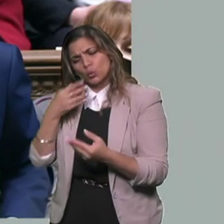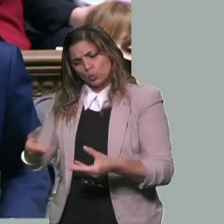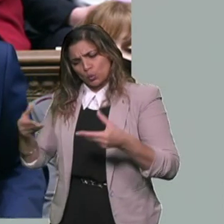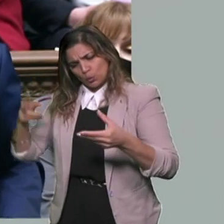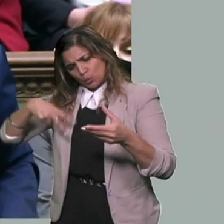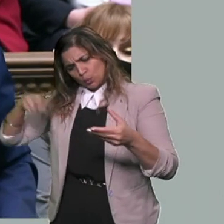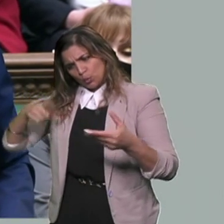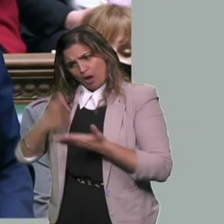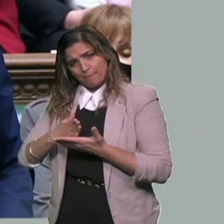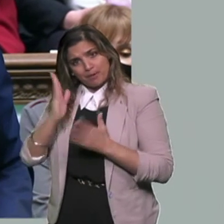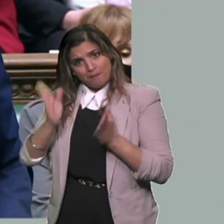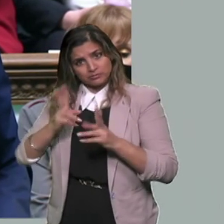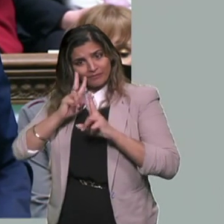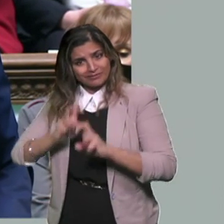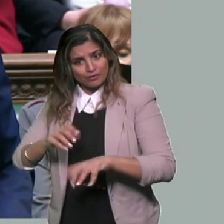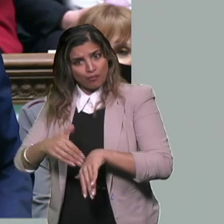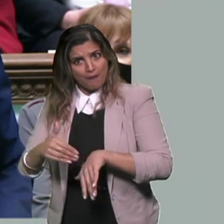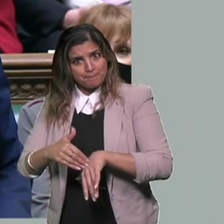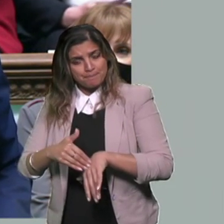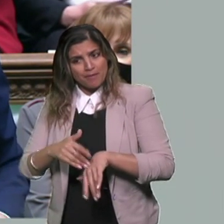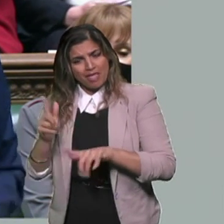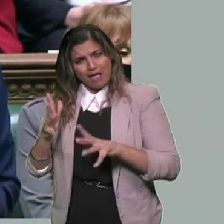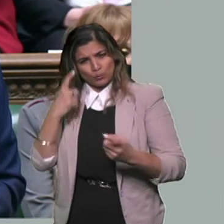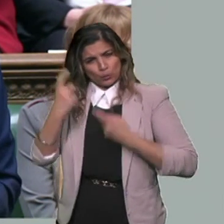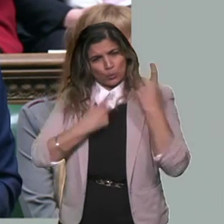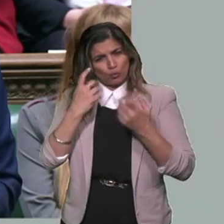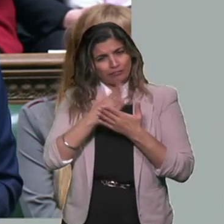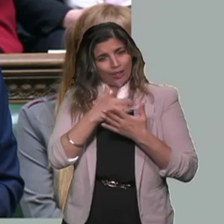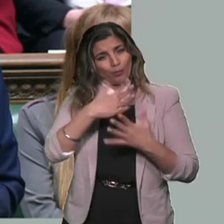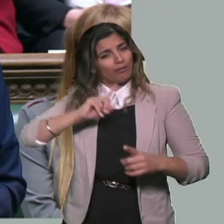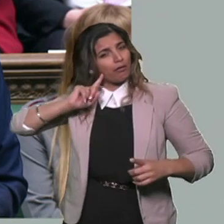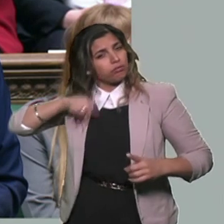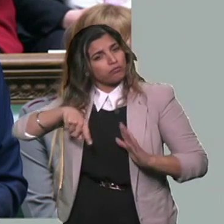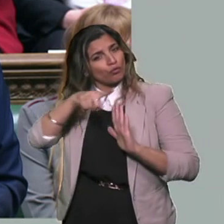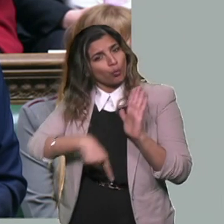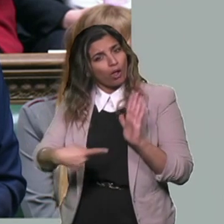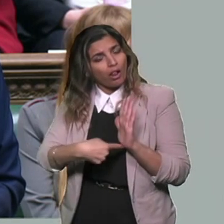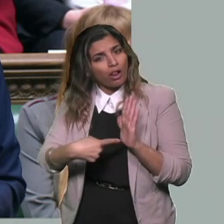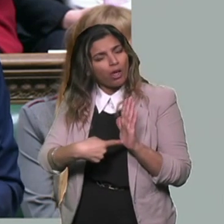That test was whether it was the “most serious and flagrant” type of breach in the rules.